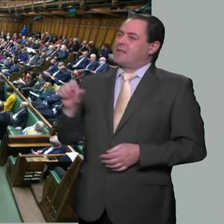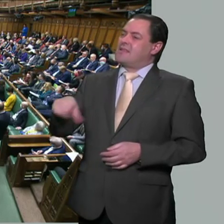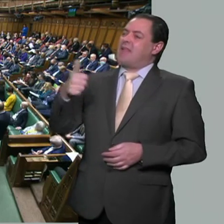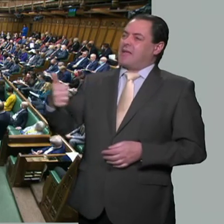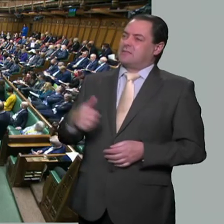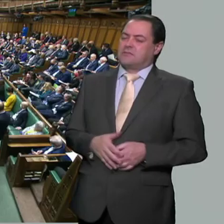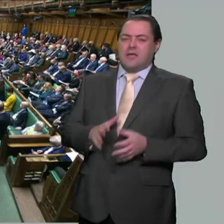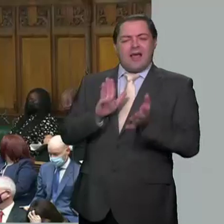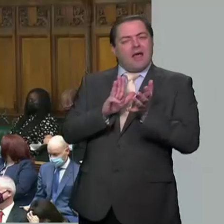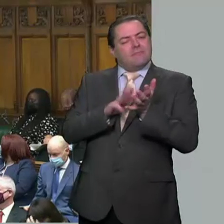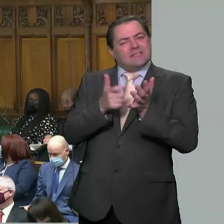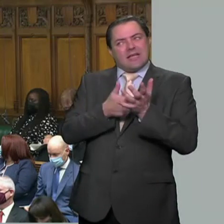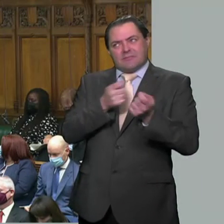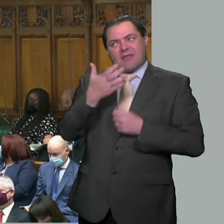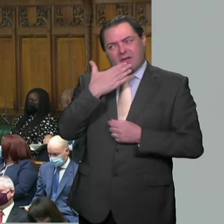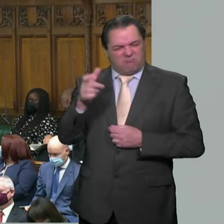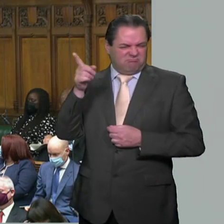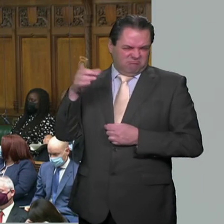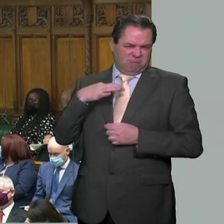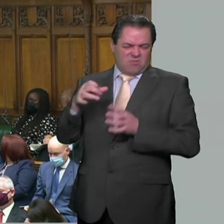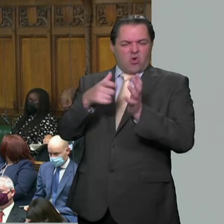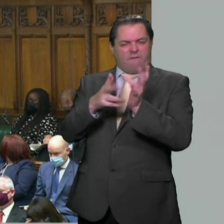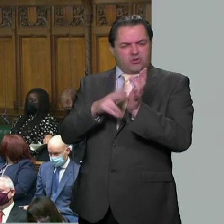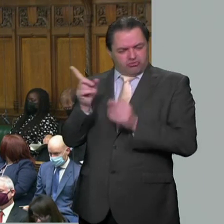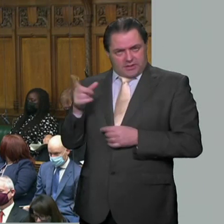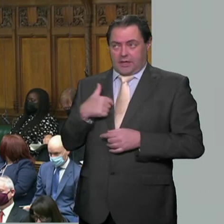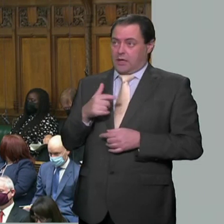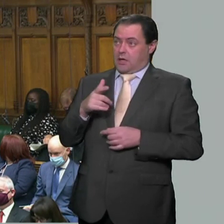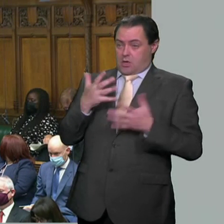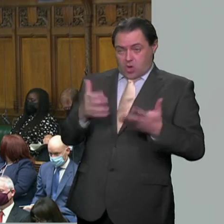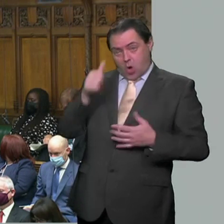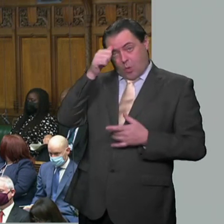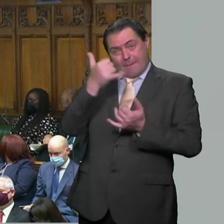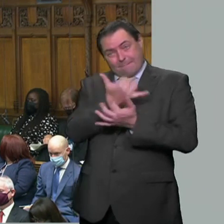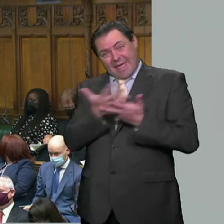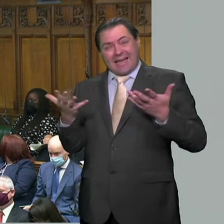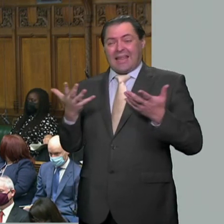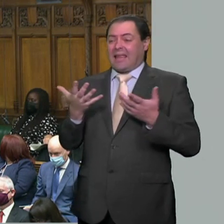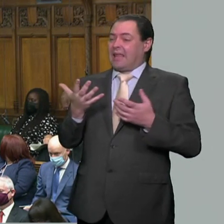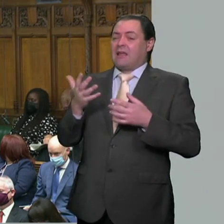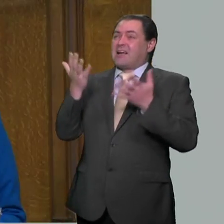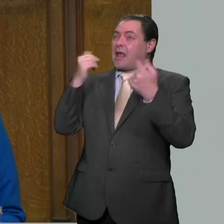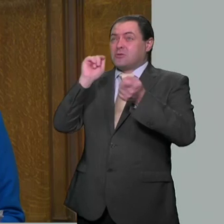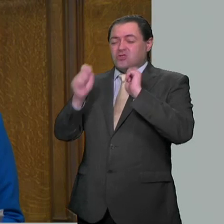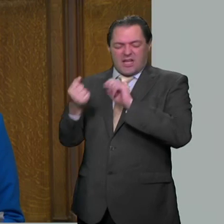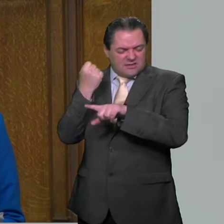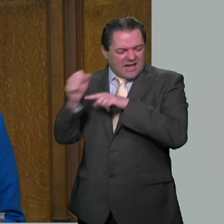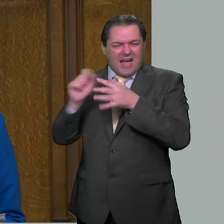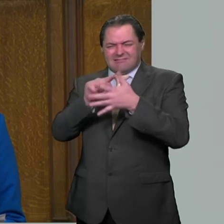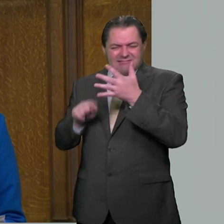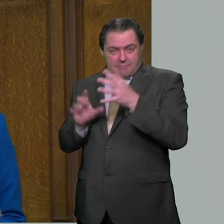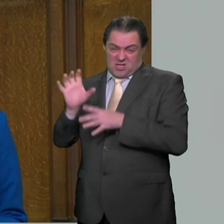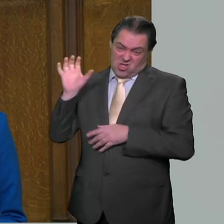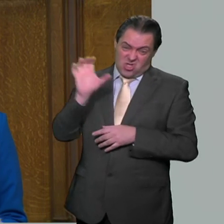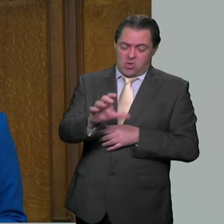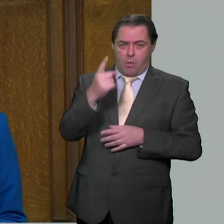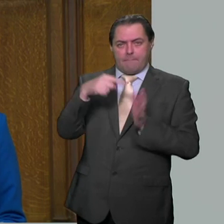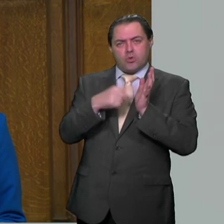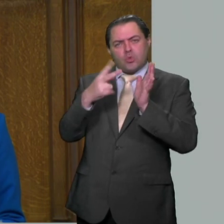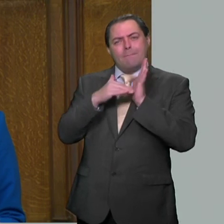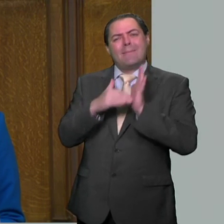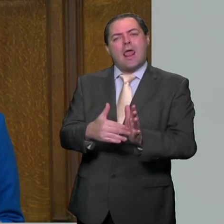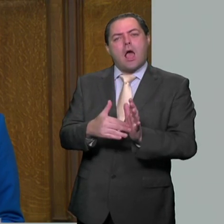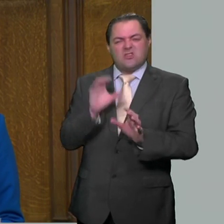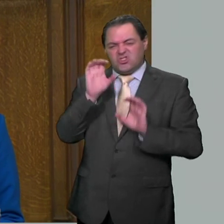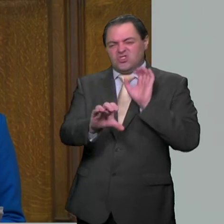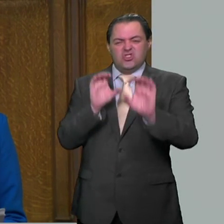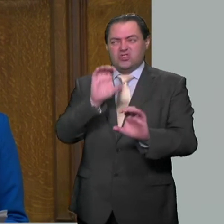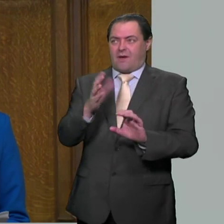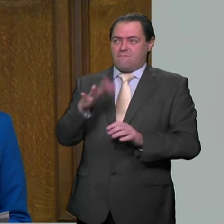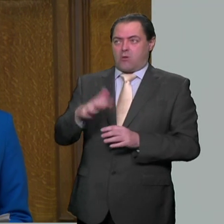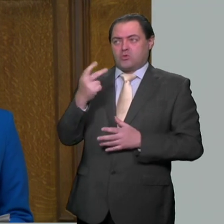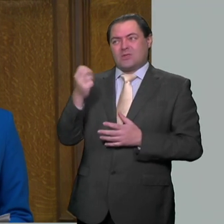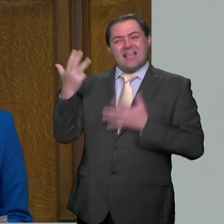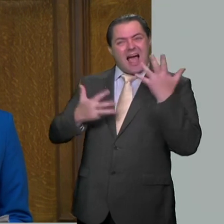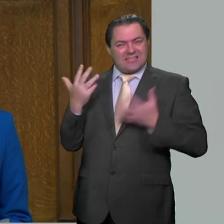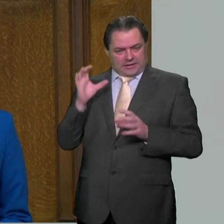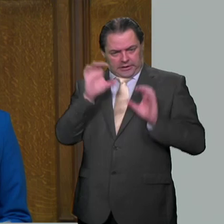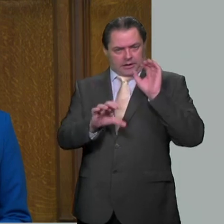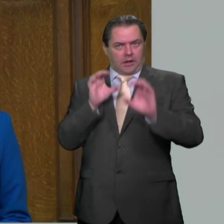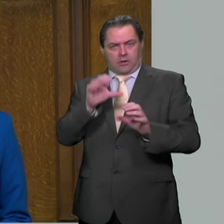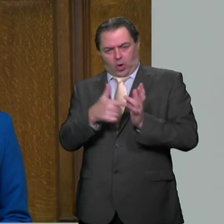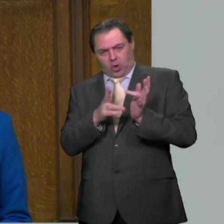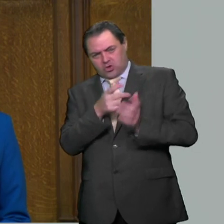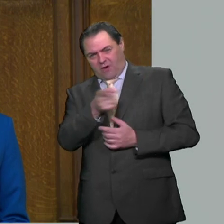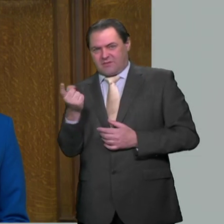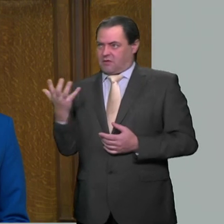This week, it was revealed that fossil-fuel companies, interest groups and climate denialists had donated £1.3 million to the Conservative party and its MPs since 2019.